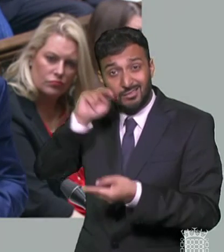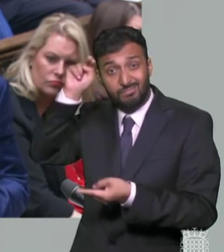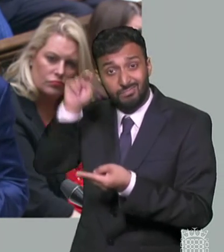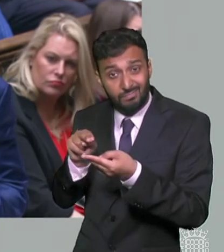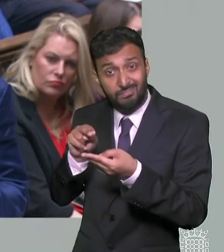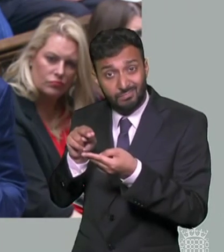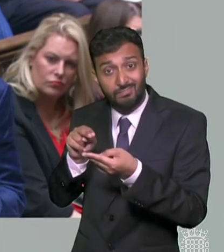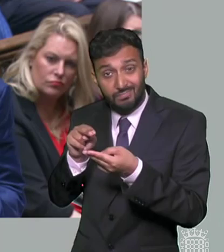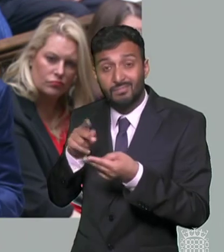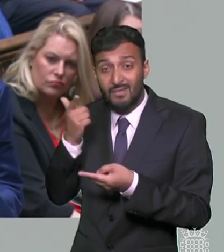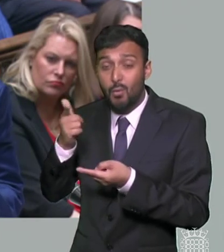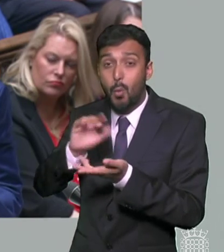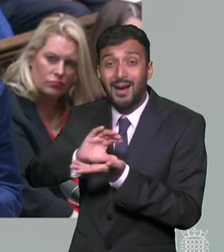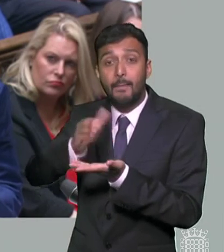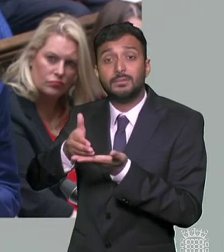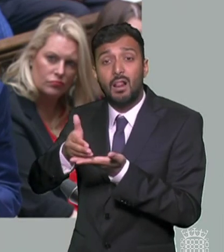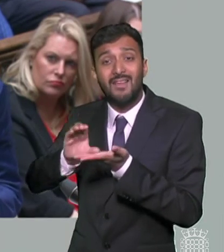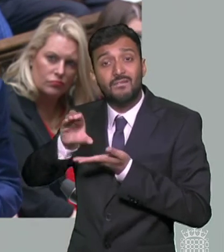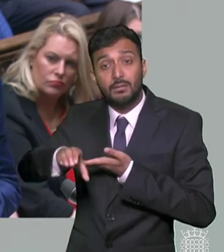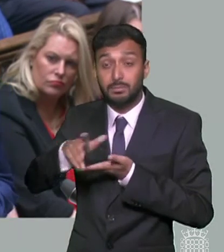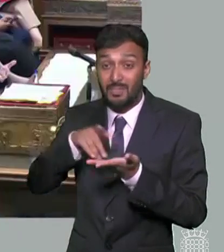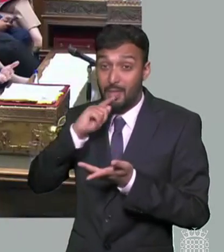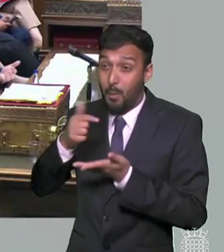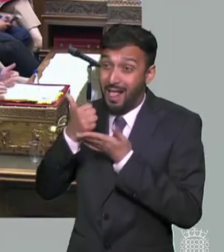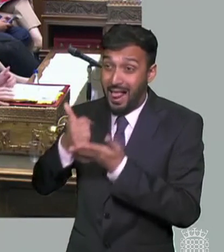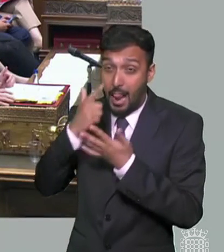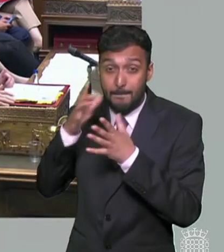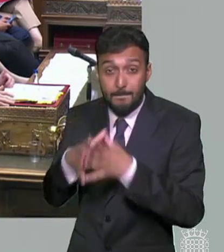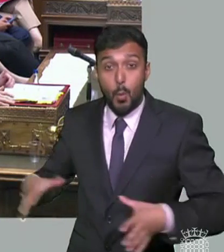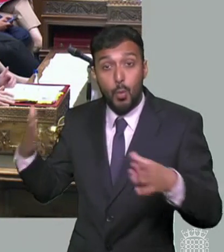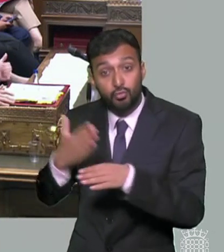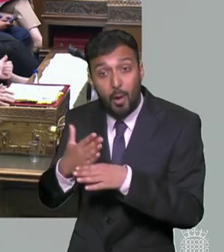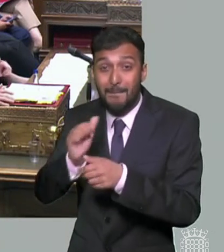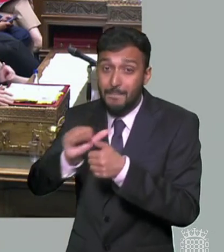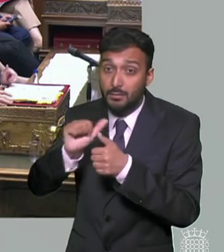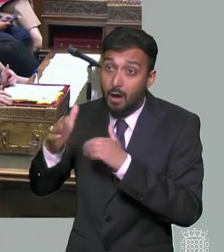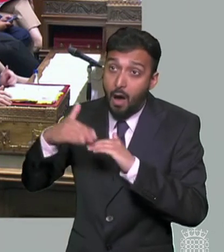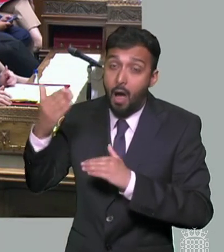That will create not just good jobs, but well paid and better paid jobs, by boosting productivity.